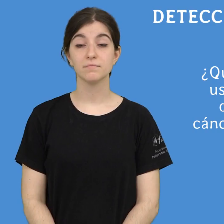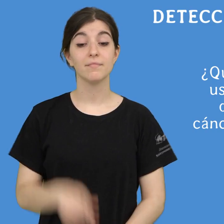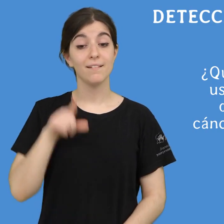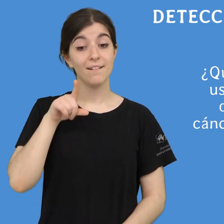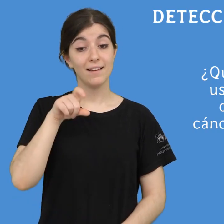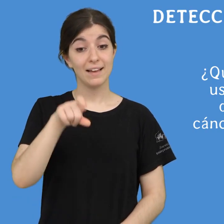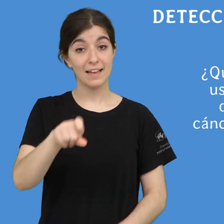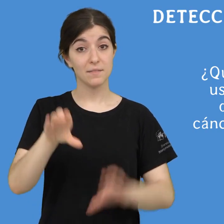cancer